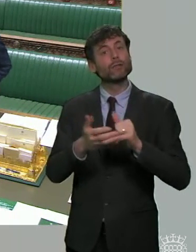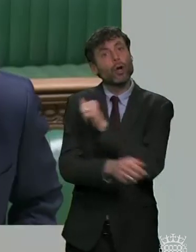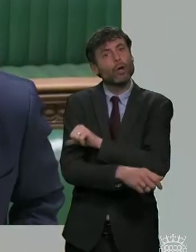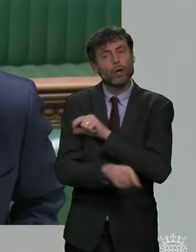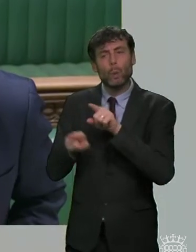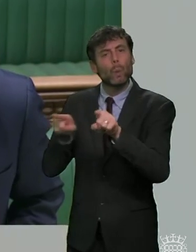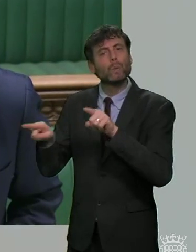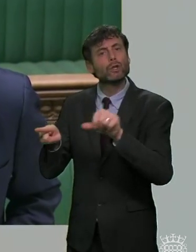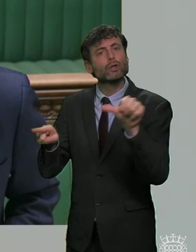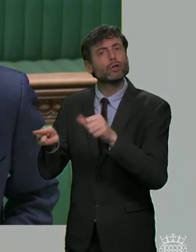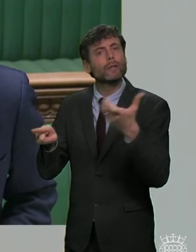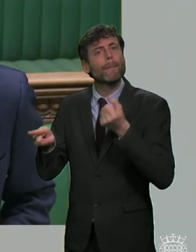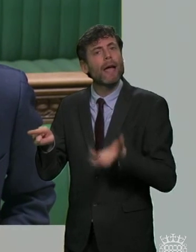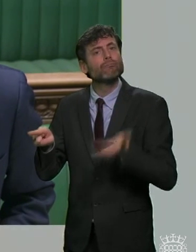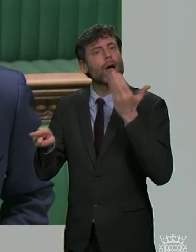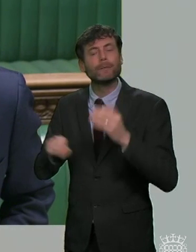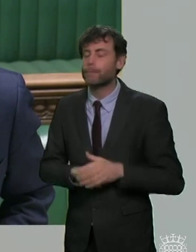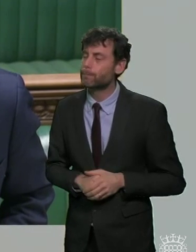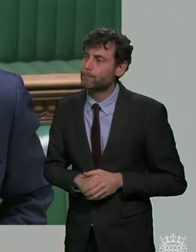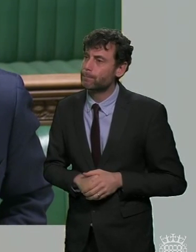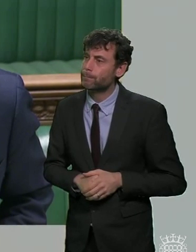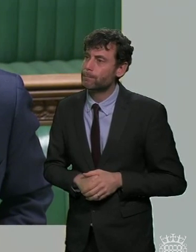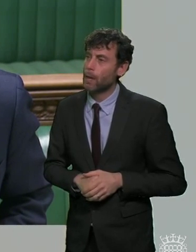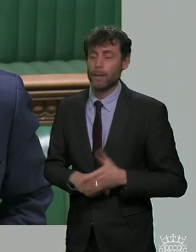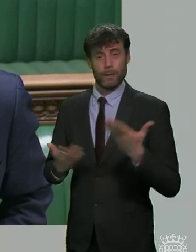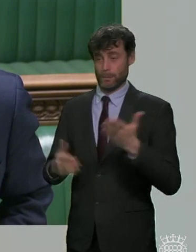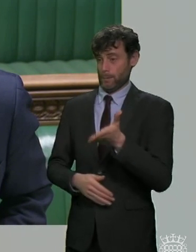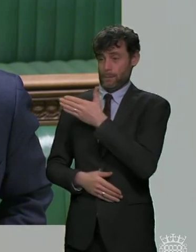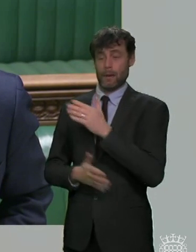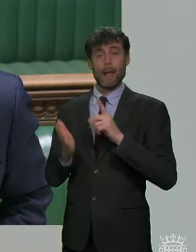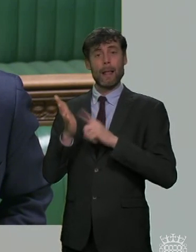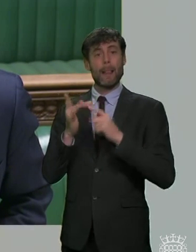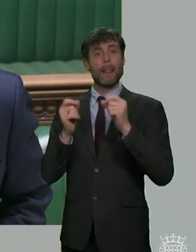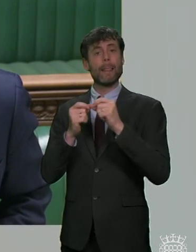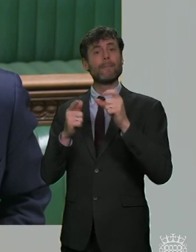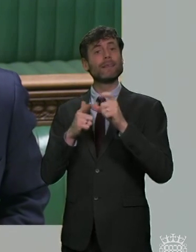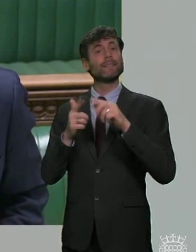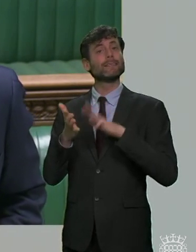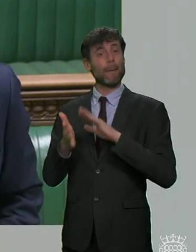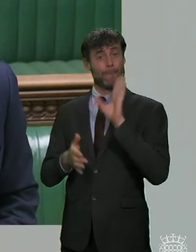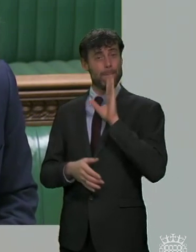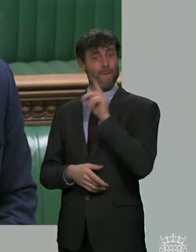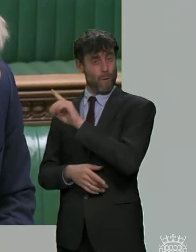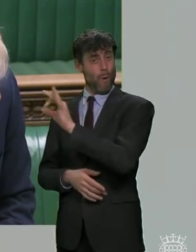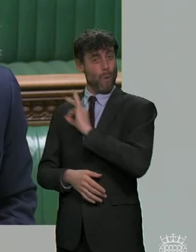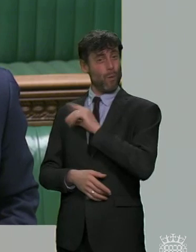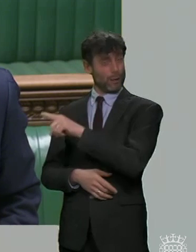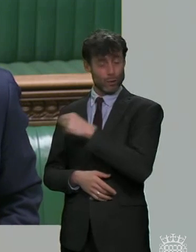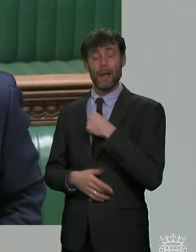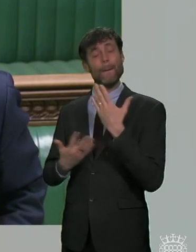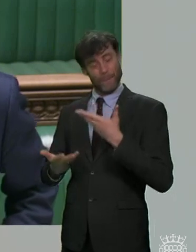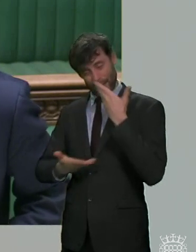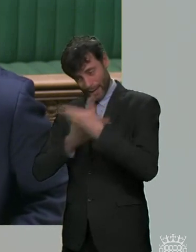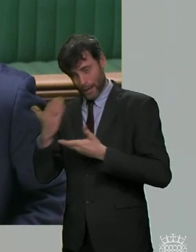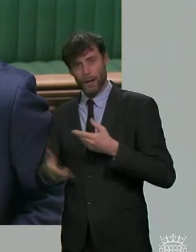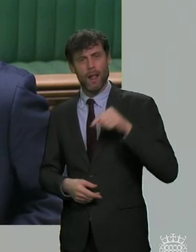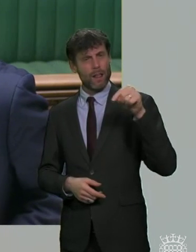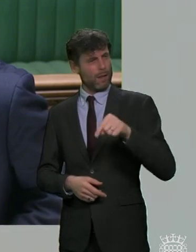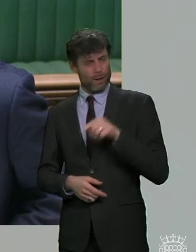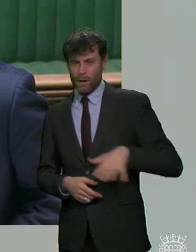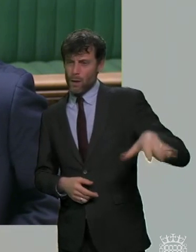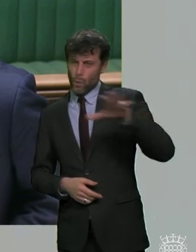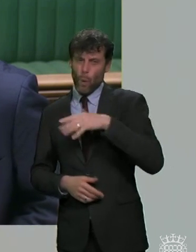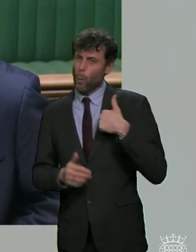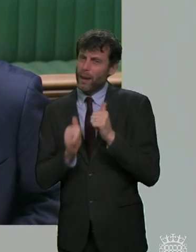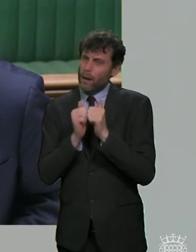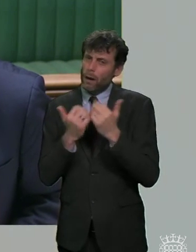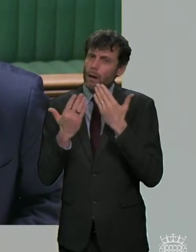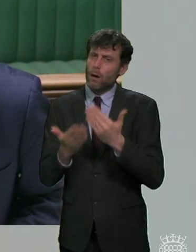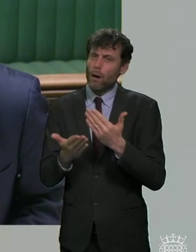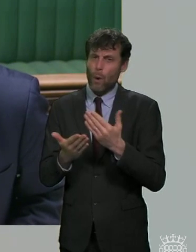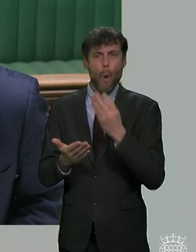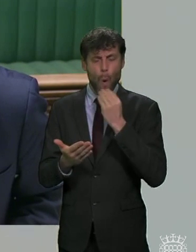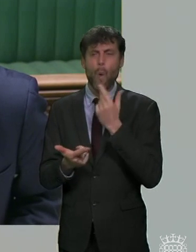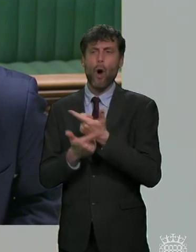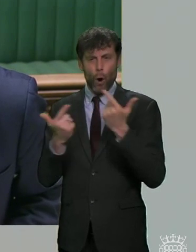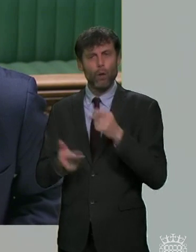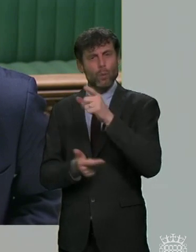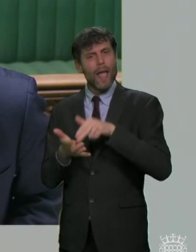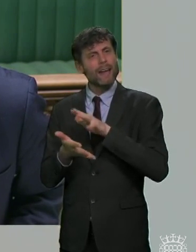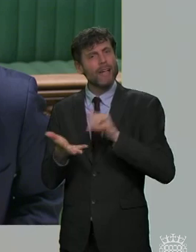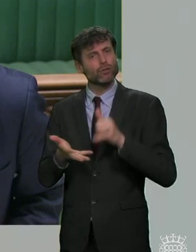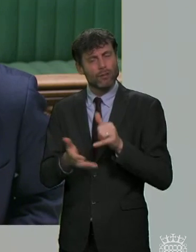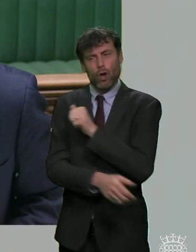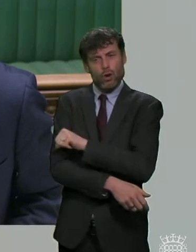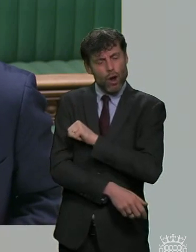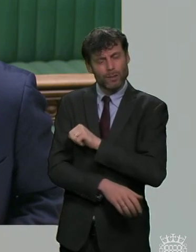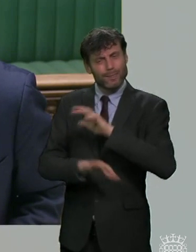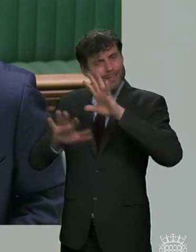As I told the honourable Member for St Albans earlier on, we owe a massive debt as a society, and I do personally, to the nurses of our NHS.